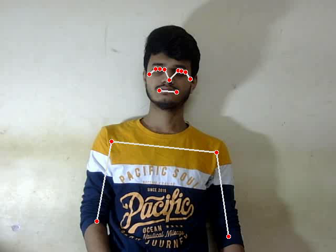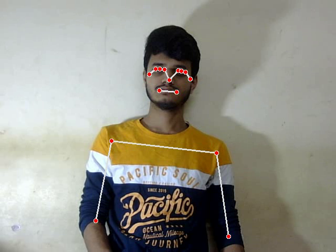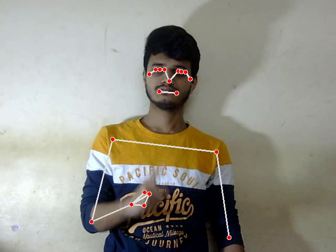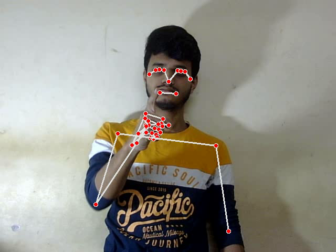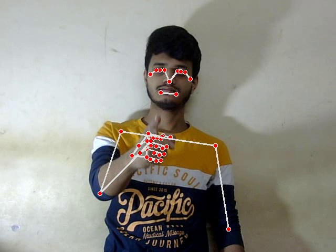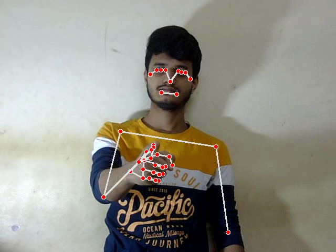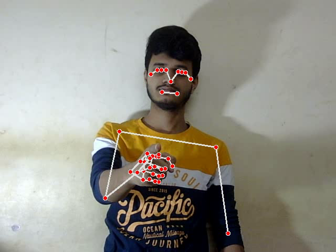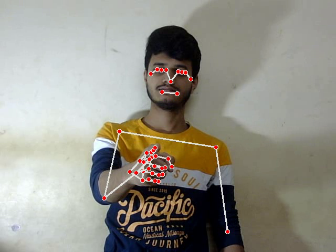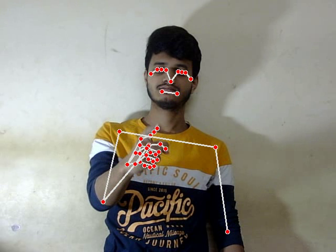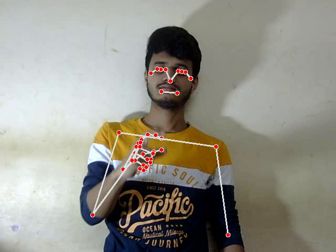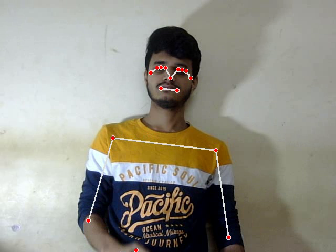you